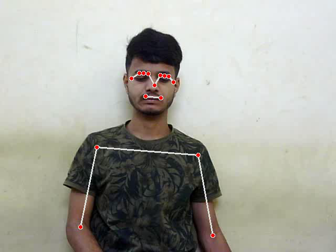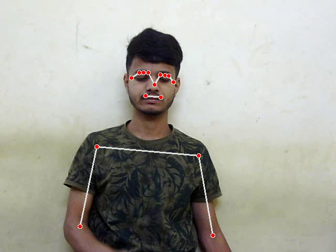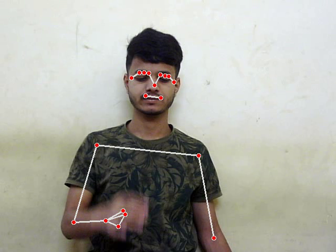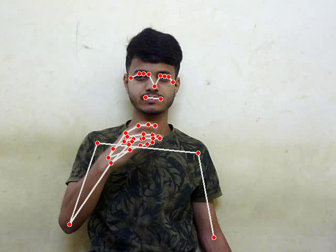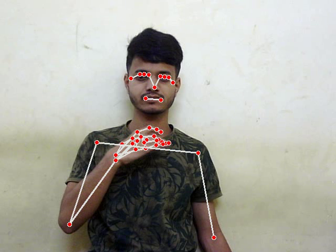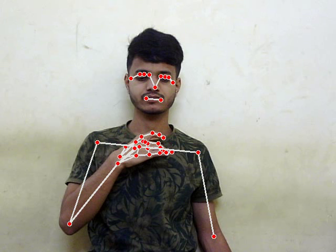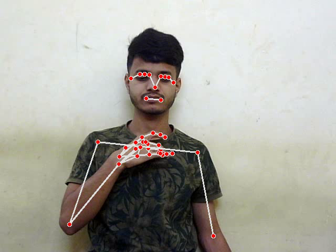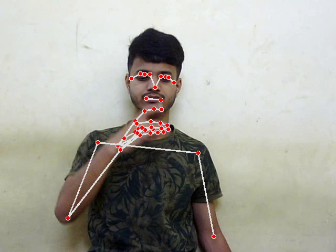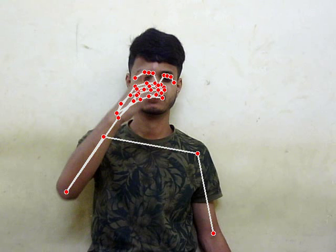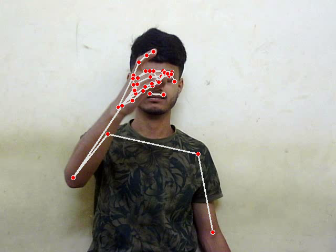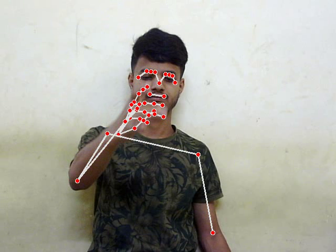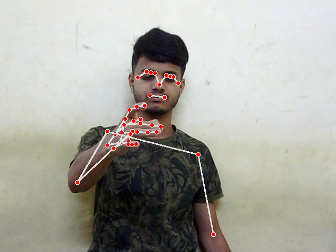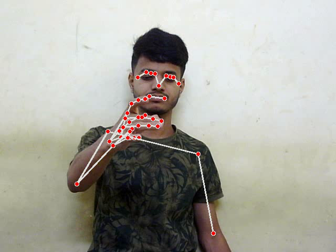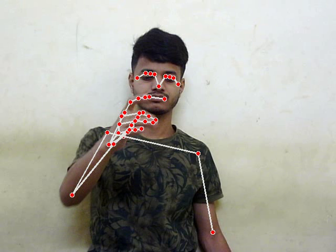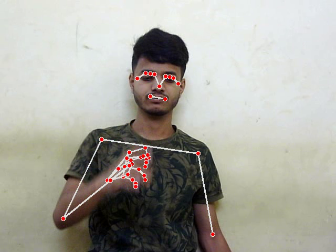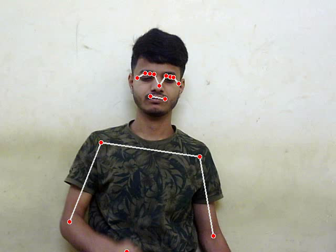like